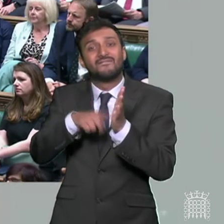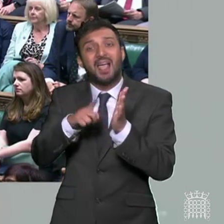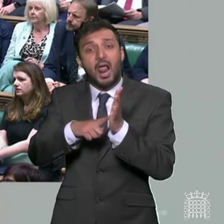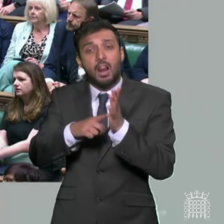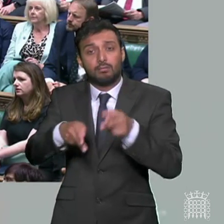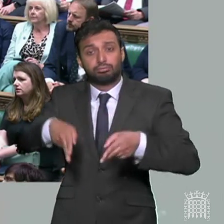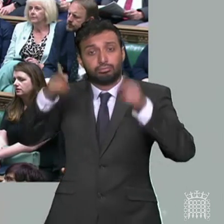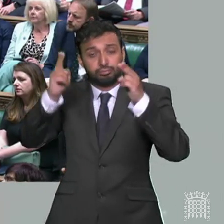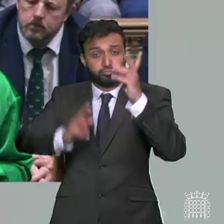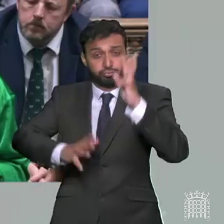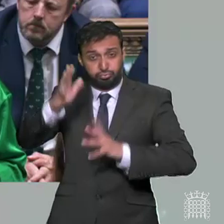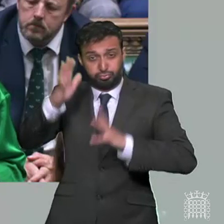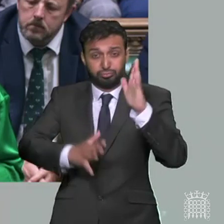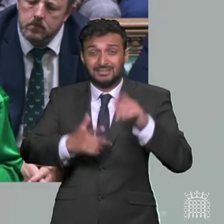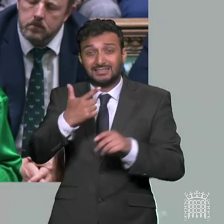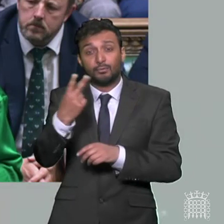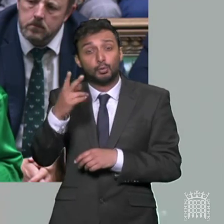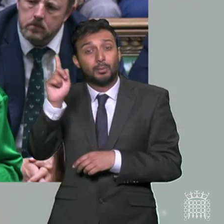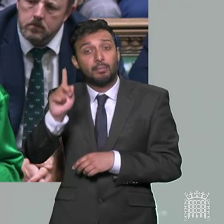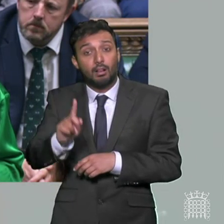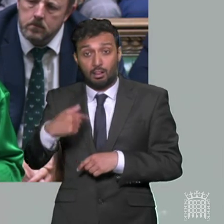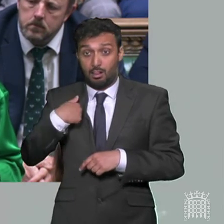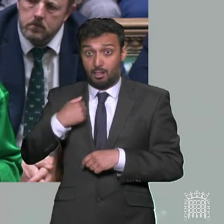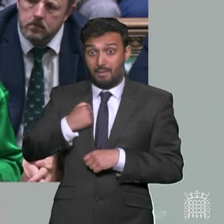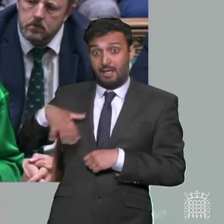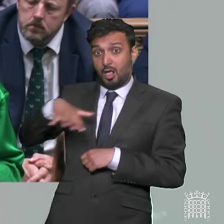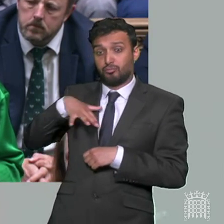My constituency of Vauxhall has many tall buildings similar to Grenfell.